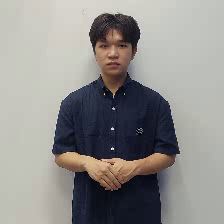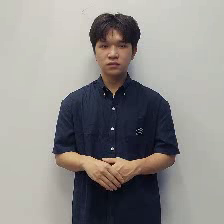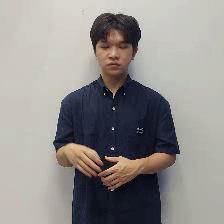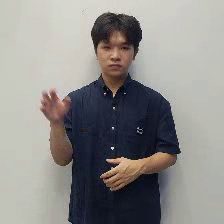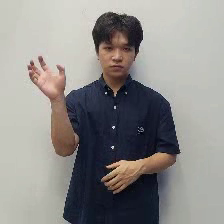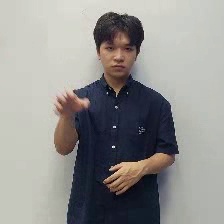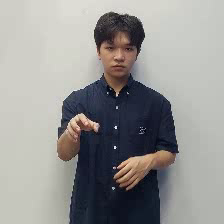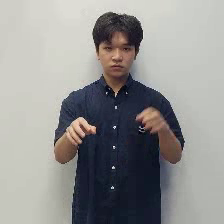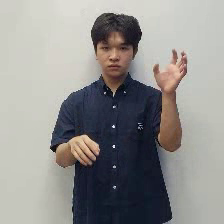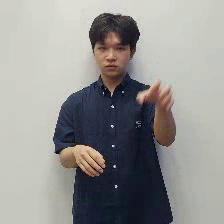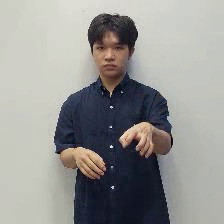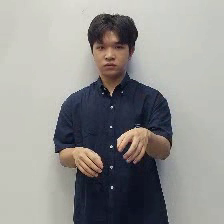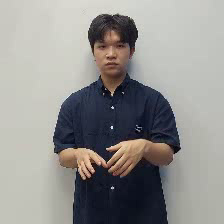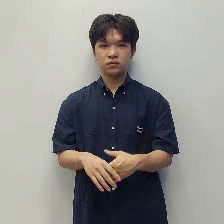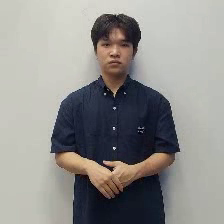Con gấu